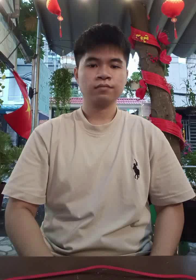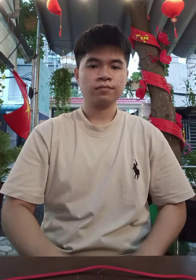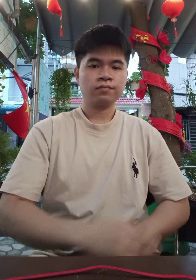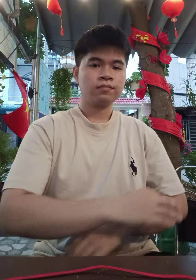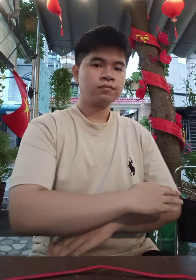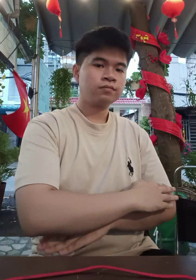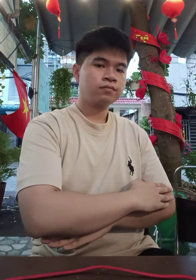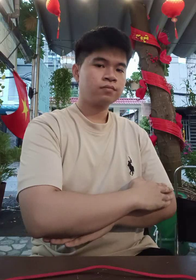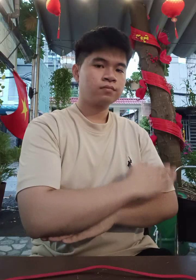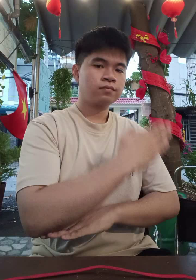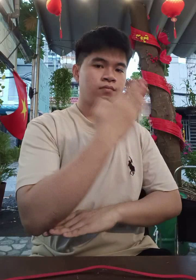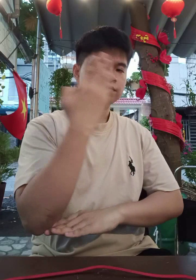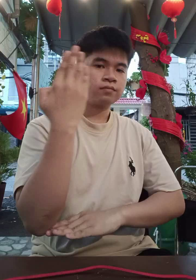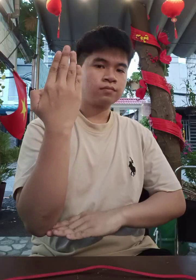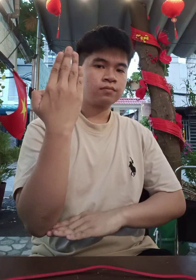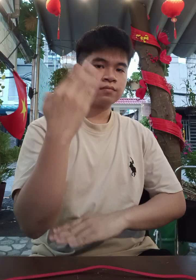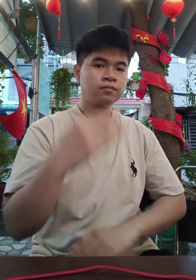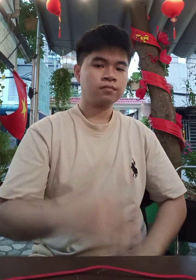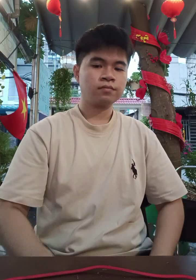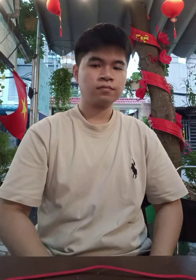buoi sang